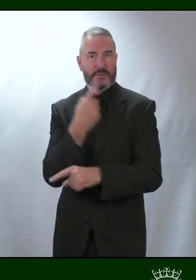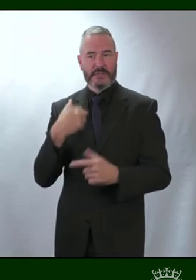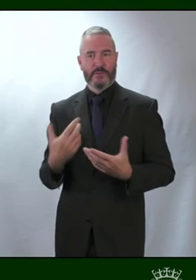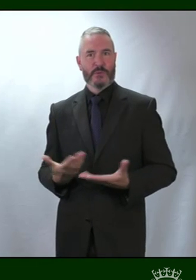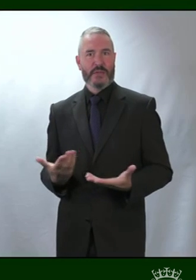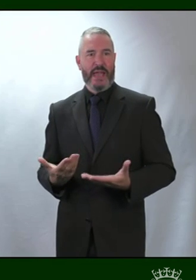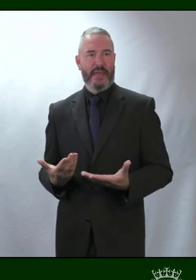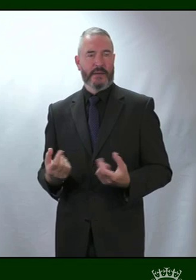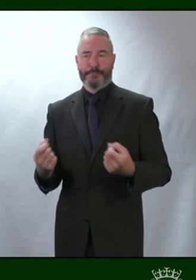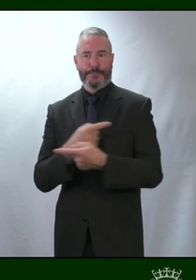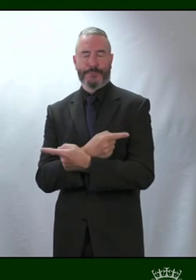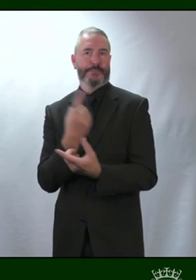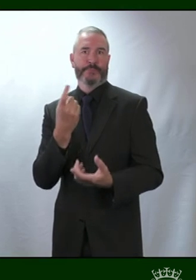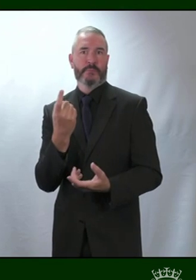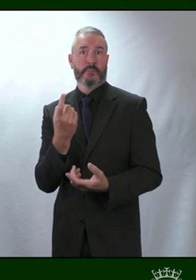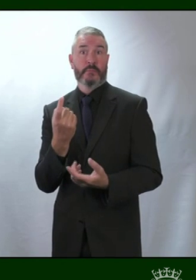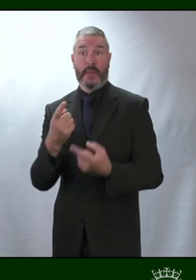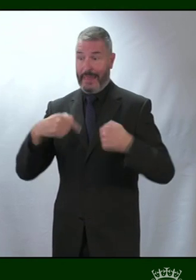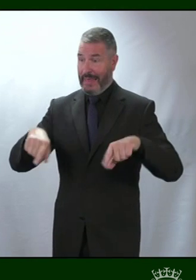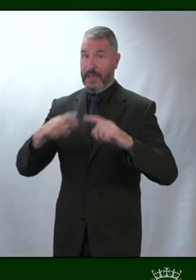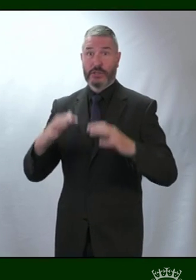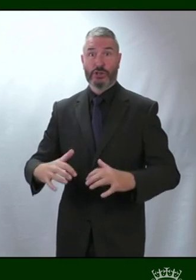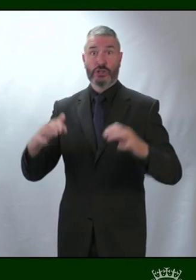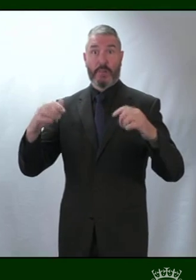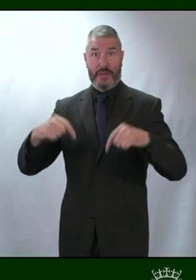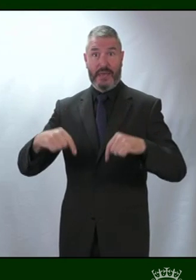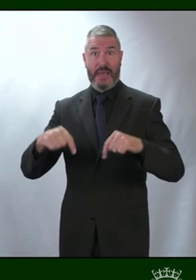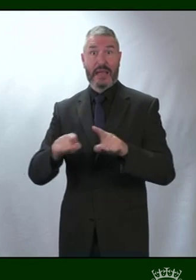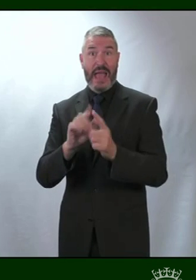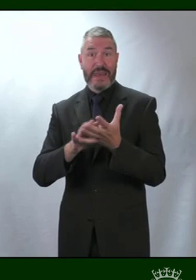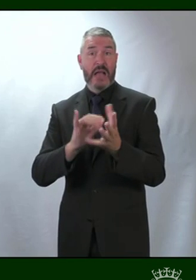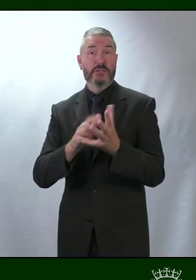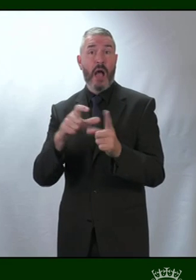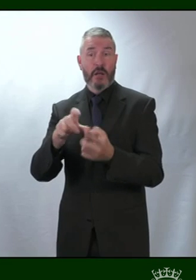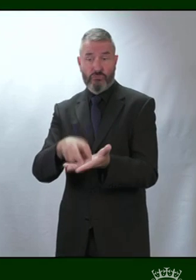Everybody who was in the Chamber, and everybody who reads Hansard, will see it.